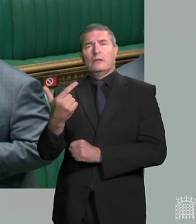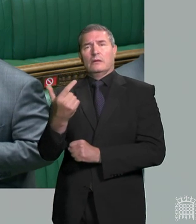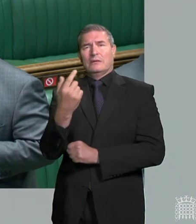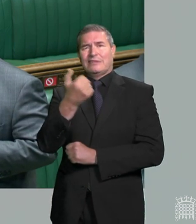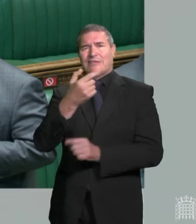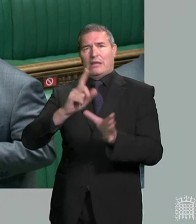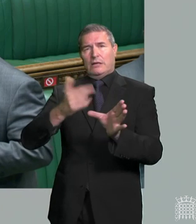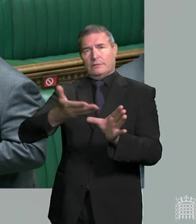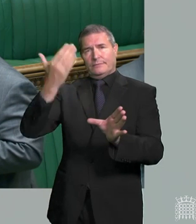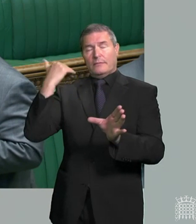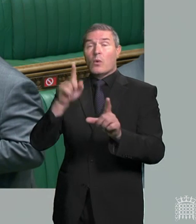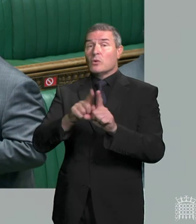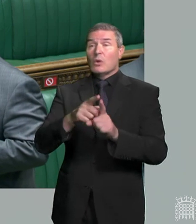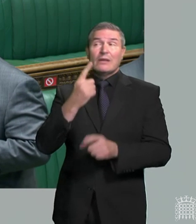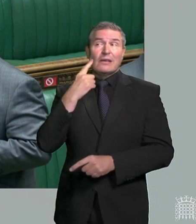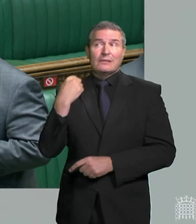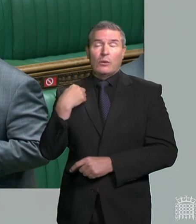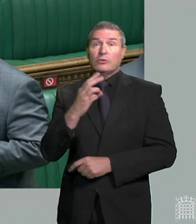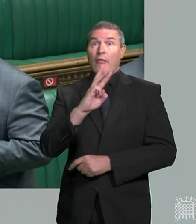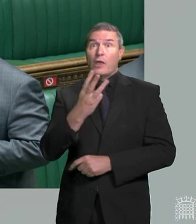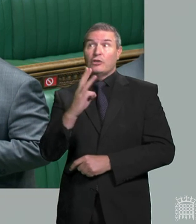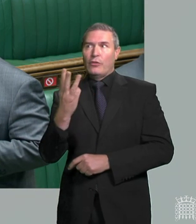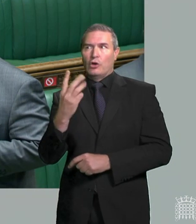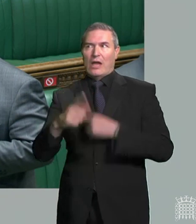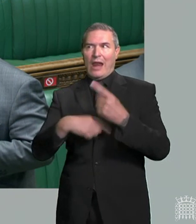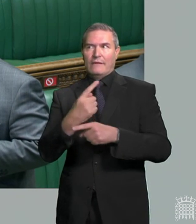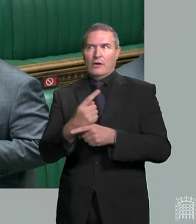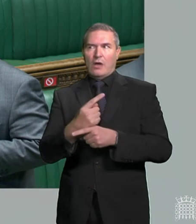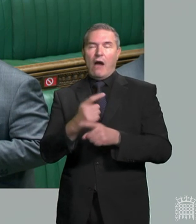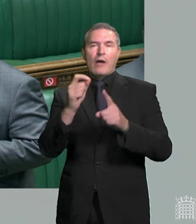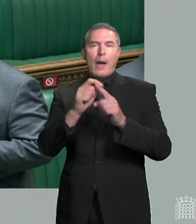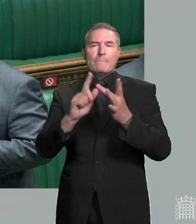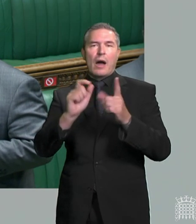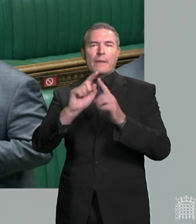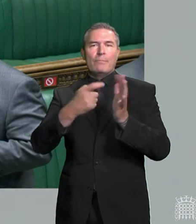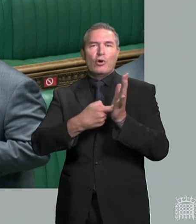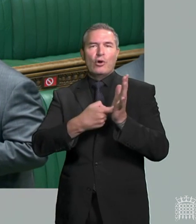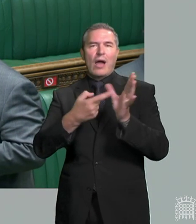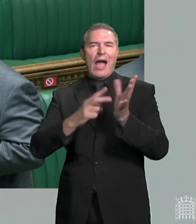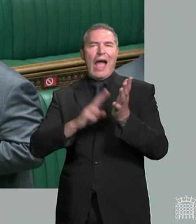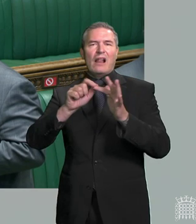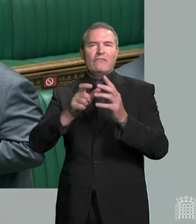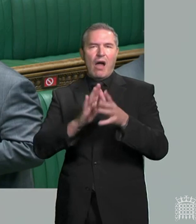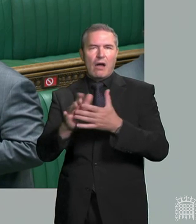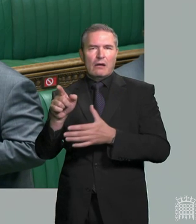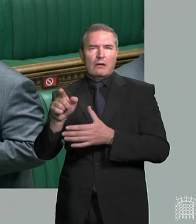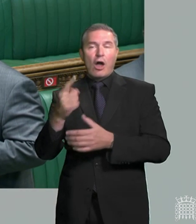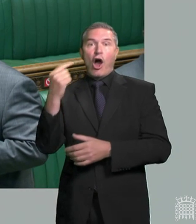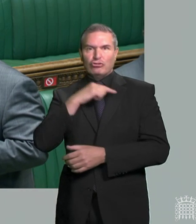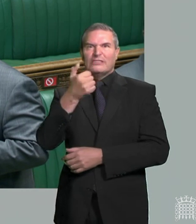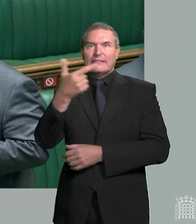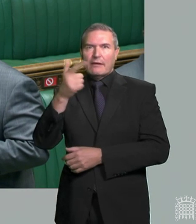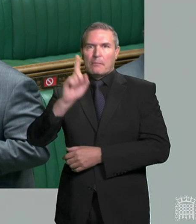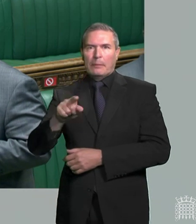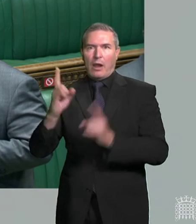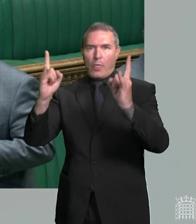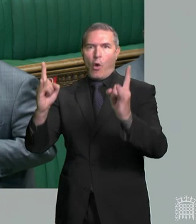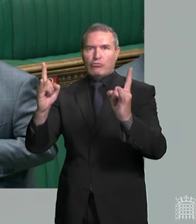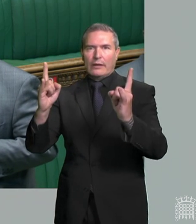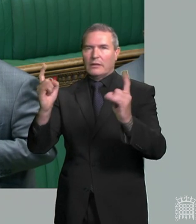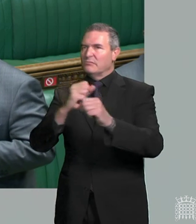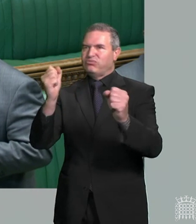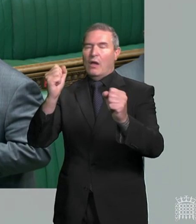Also, yesterday was the 33rd anniversary of the Piper Alpha disaster, where 167 people cruelly lost their lives.